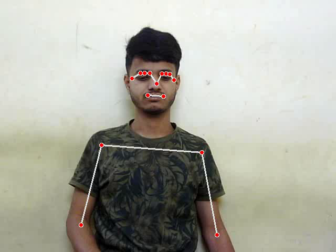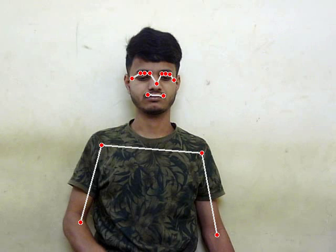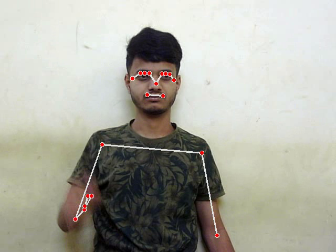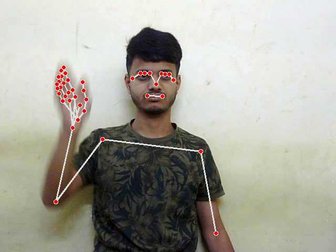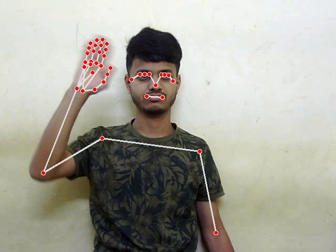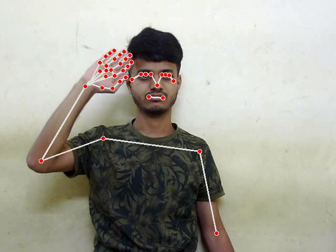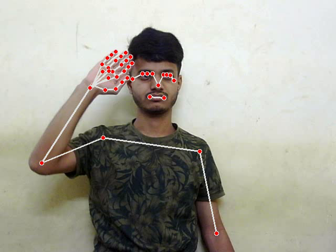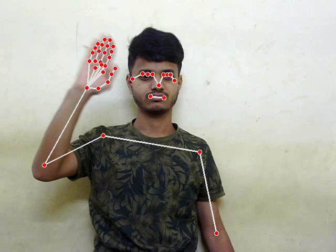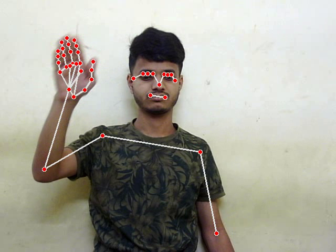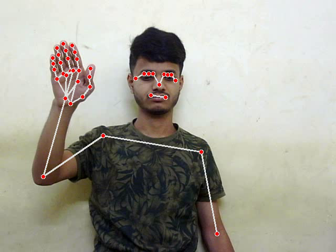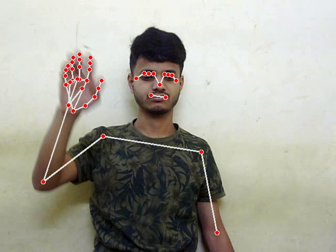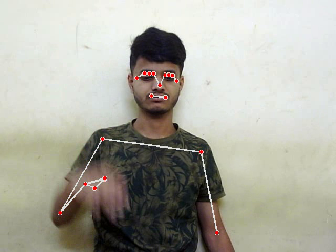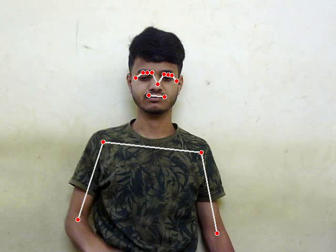hello